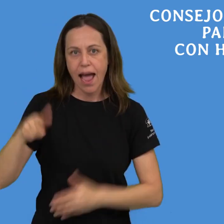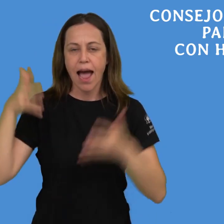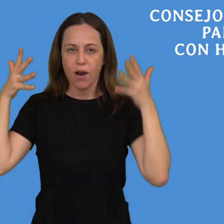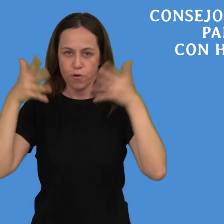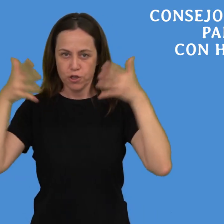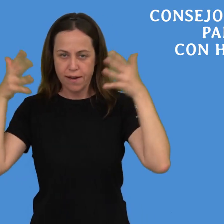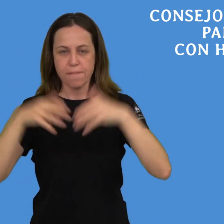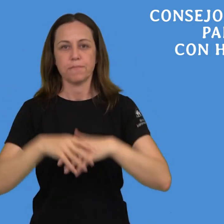aconsejar